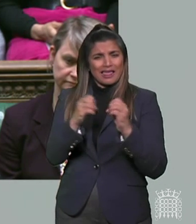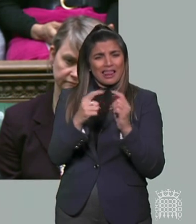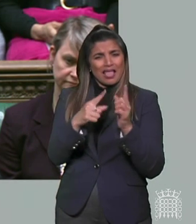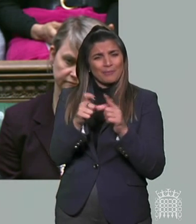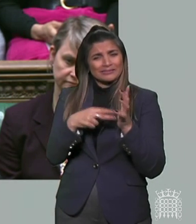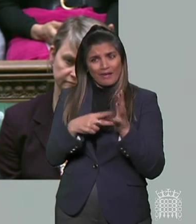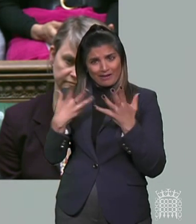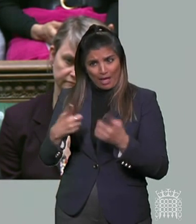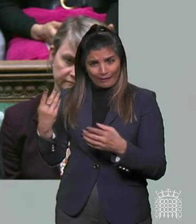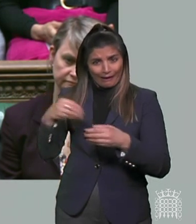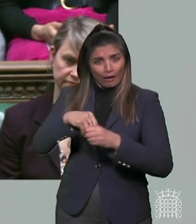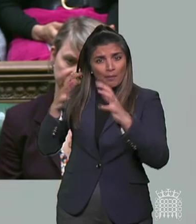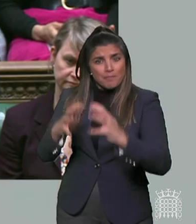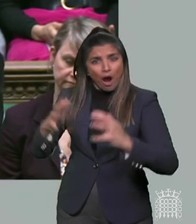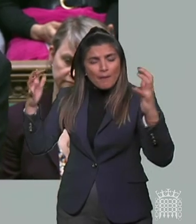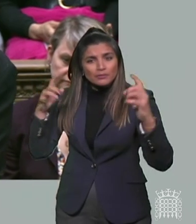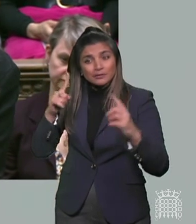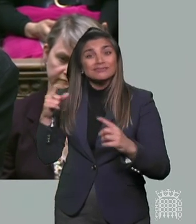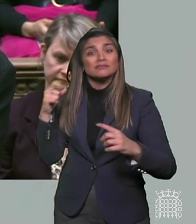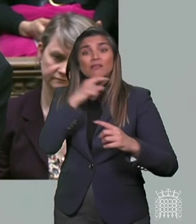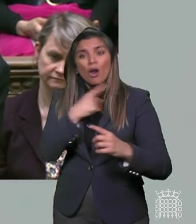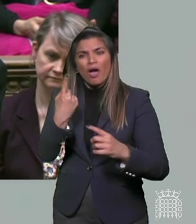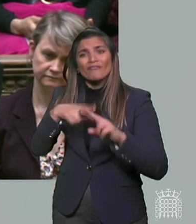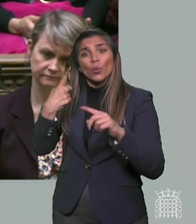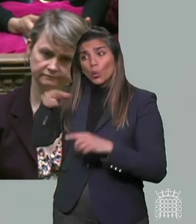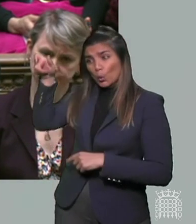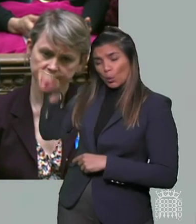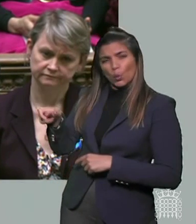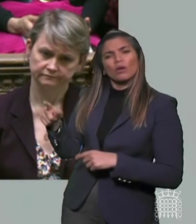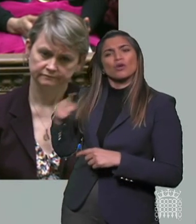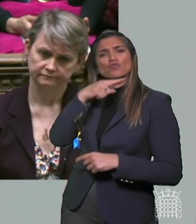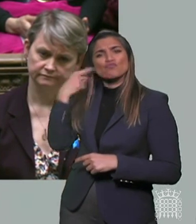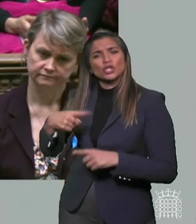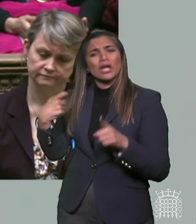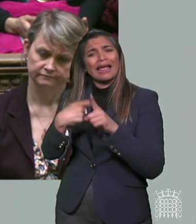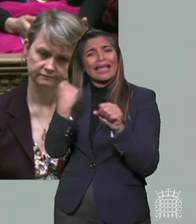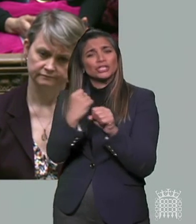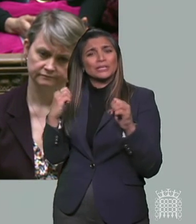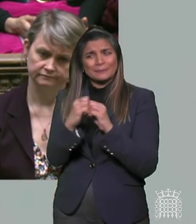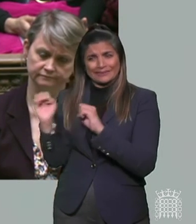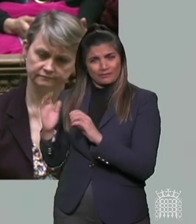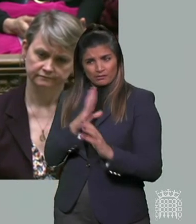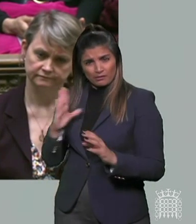It should not matter if such a warning was about a close personal friend of the Prime Minister.